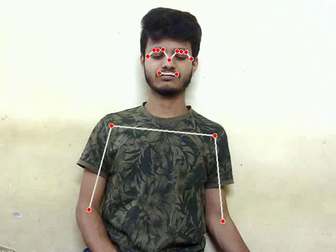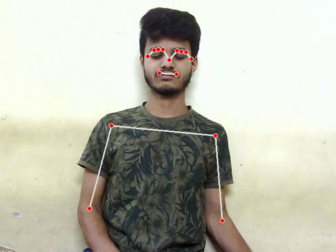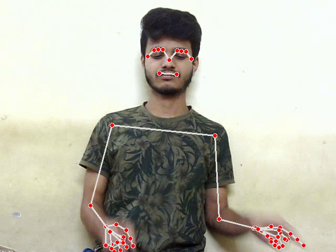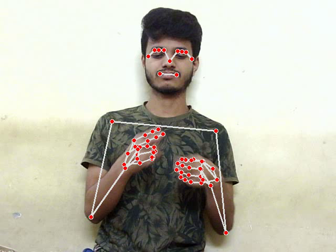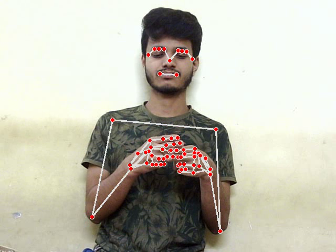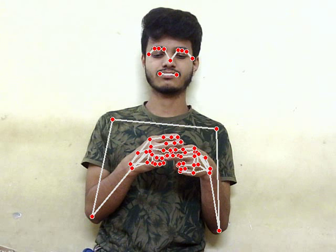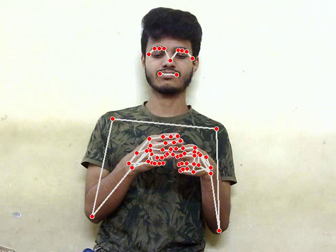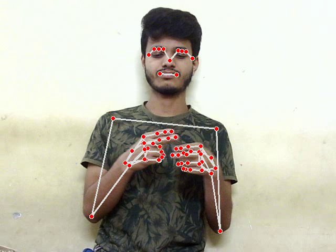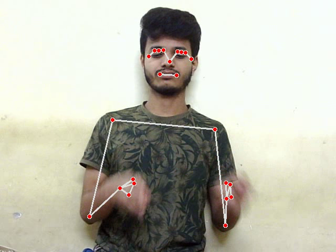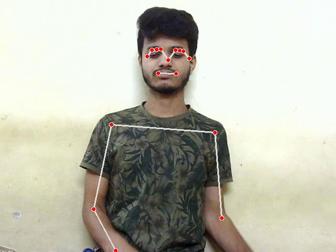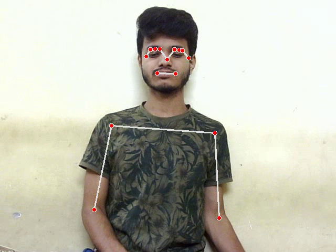name